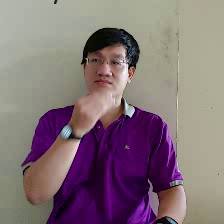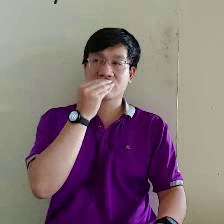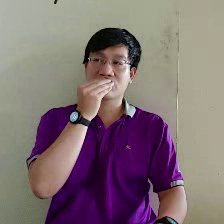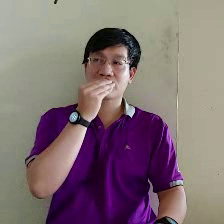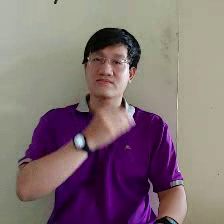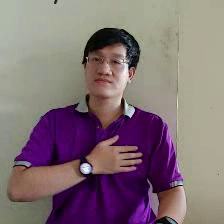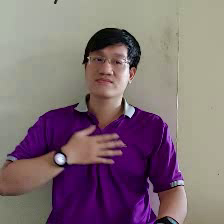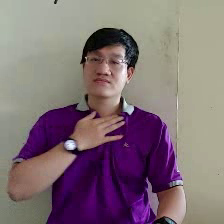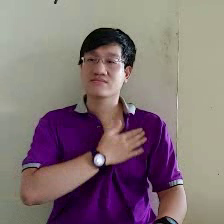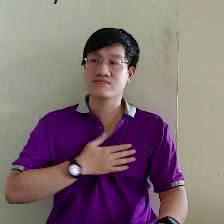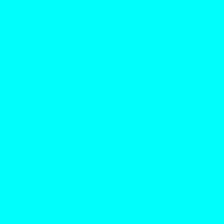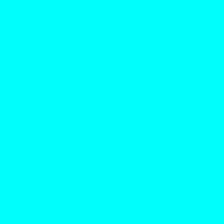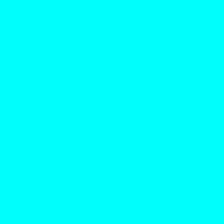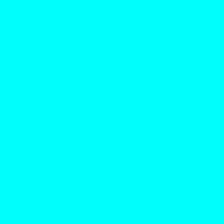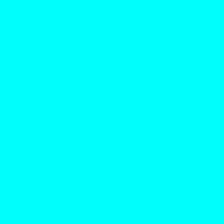Ăn mừng